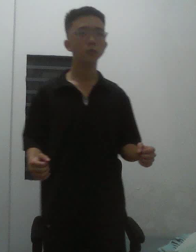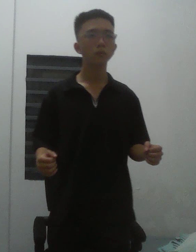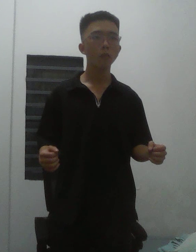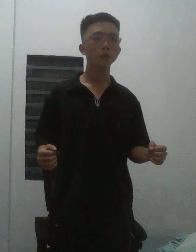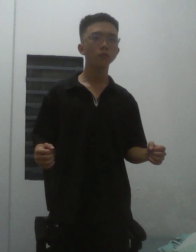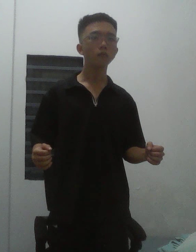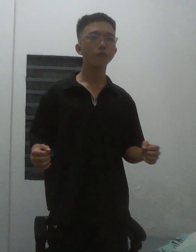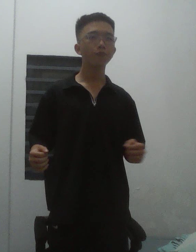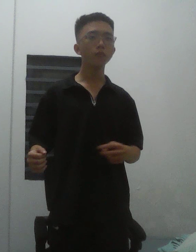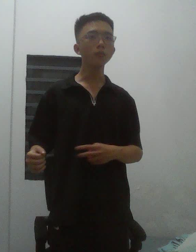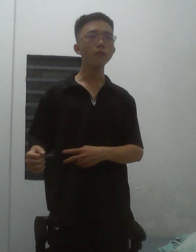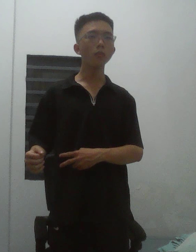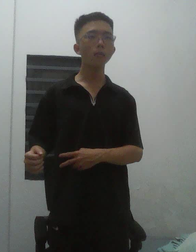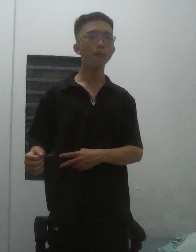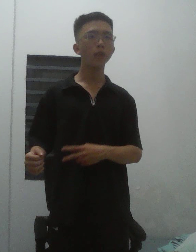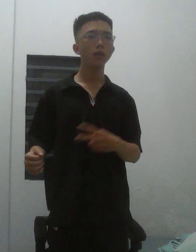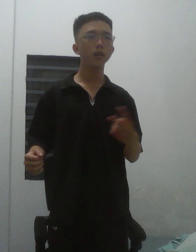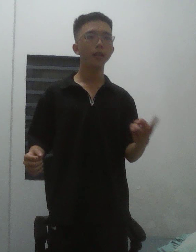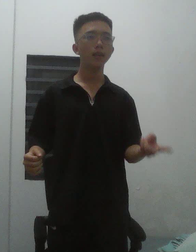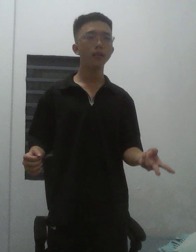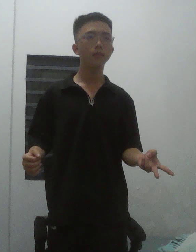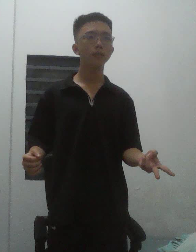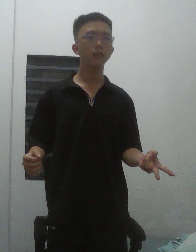it